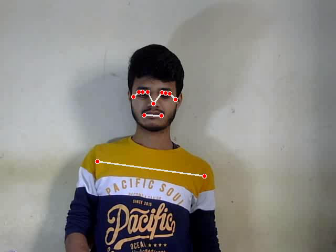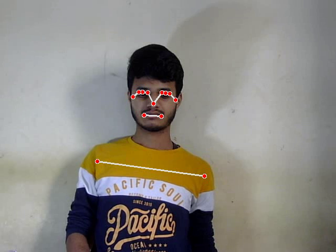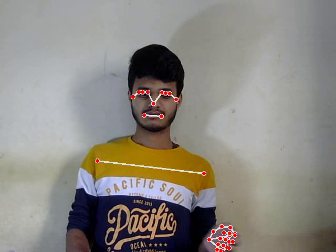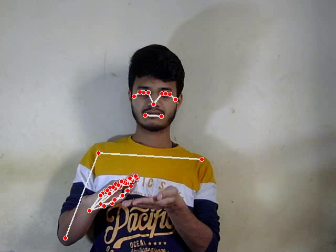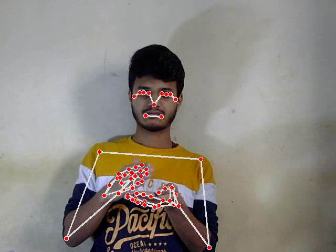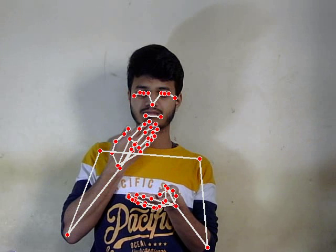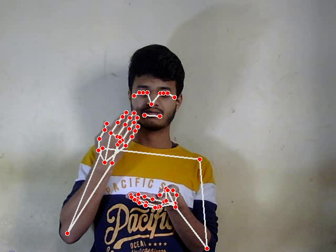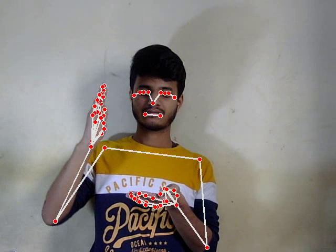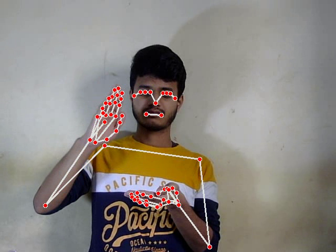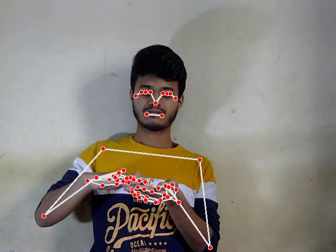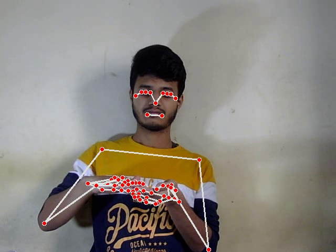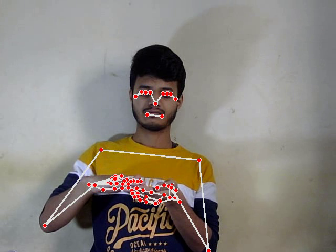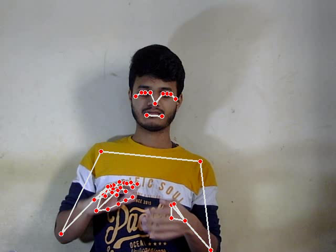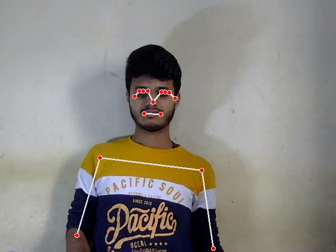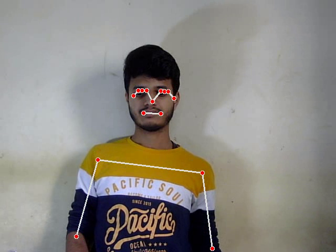bad